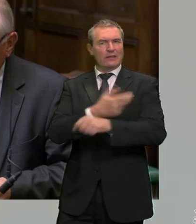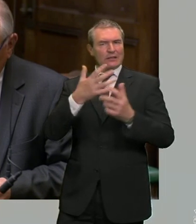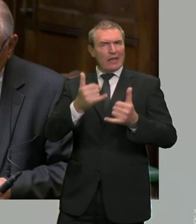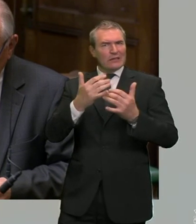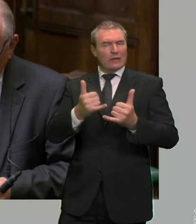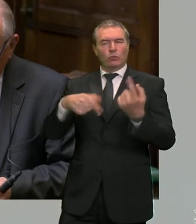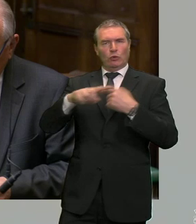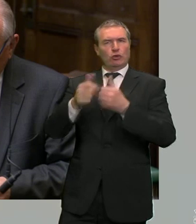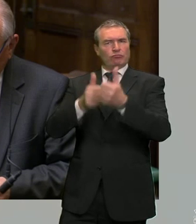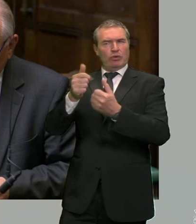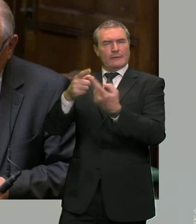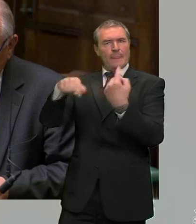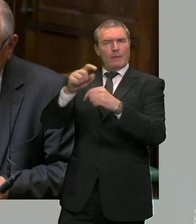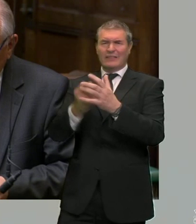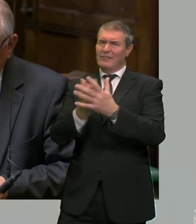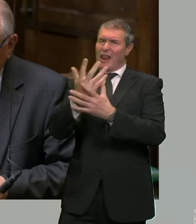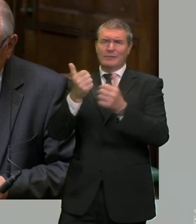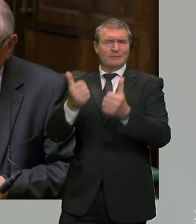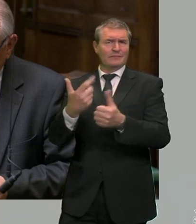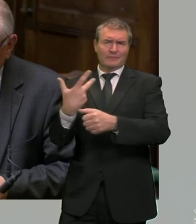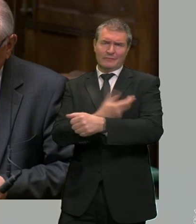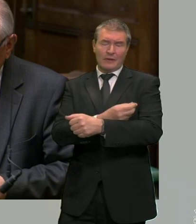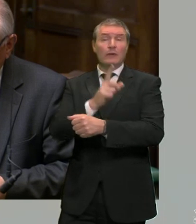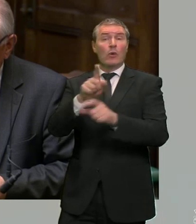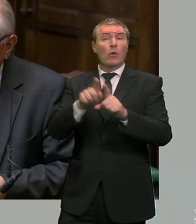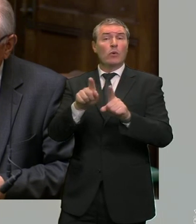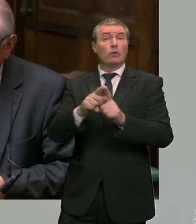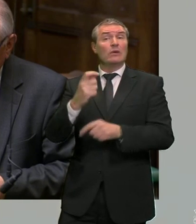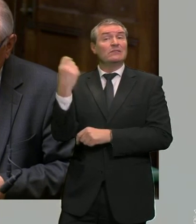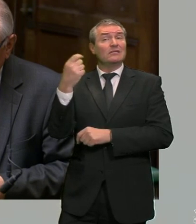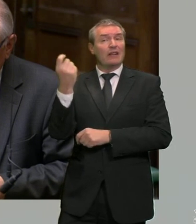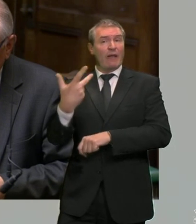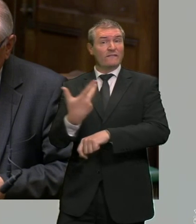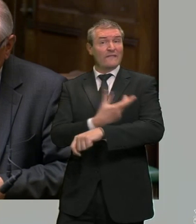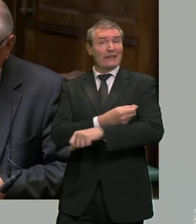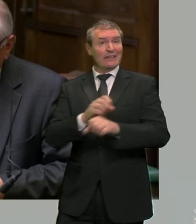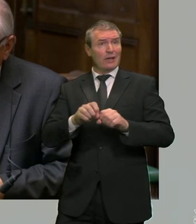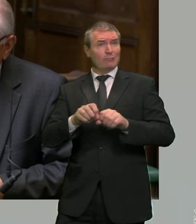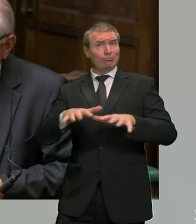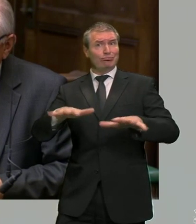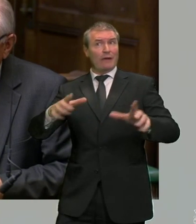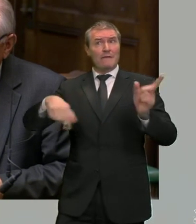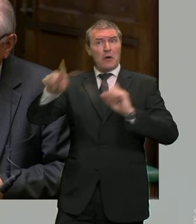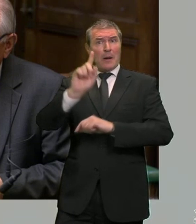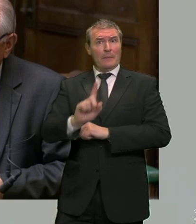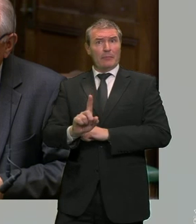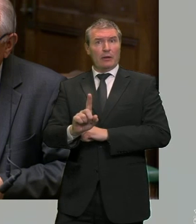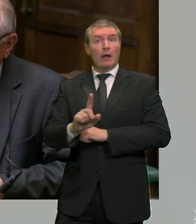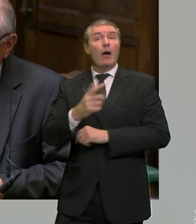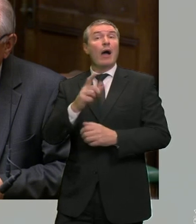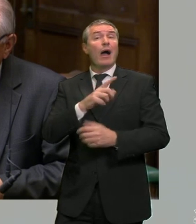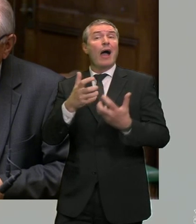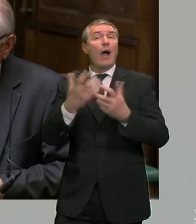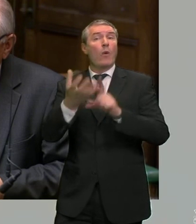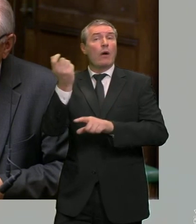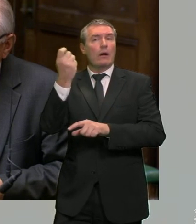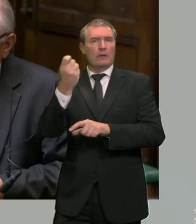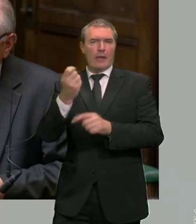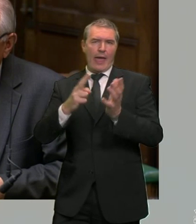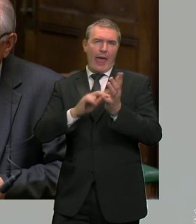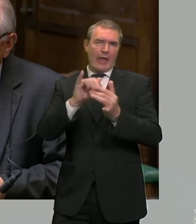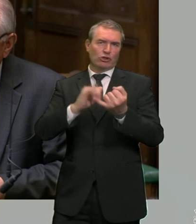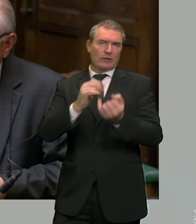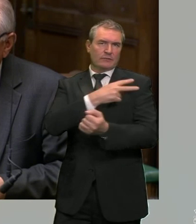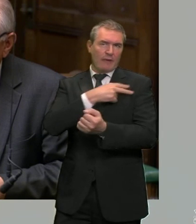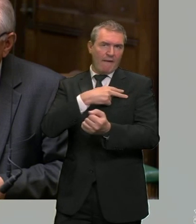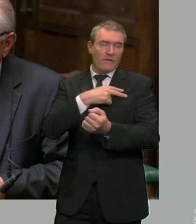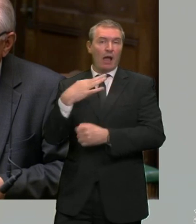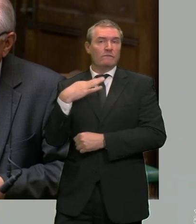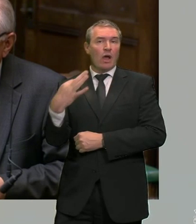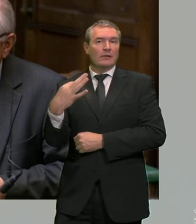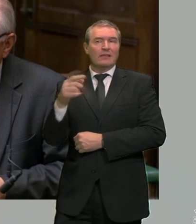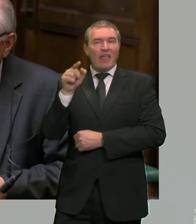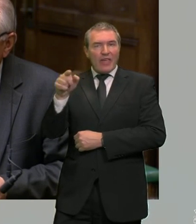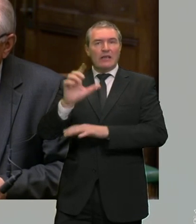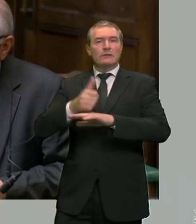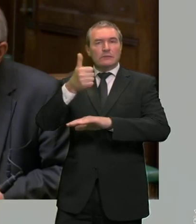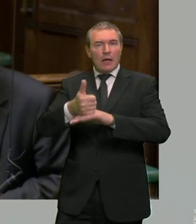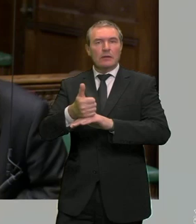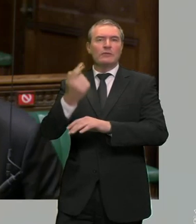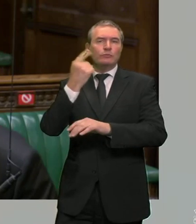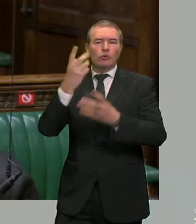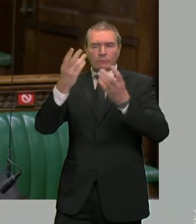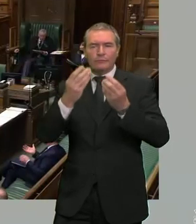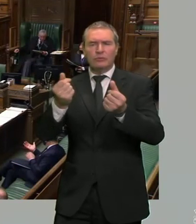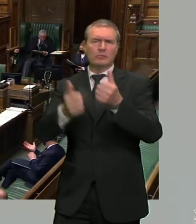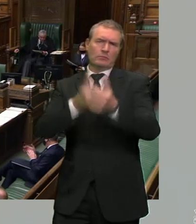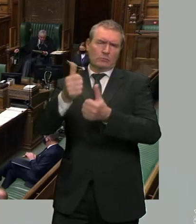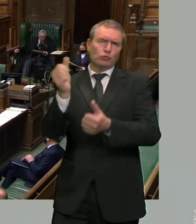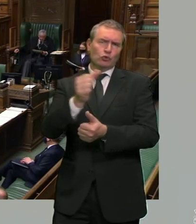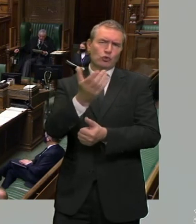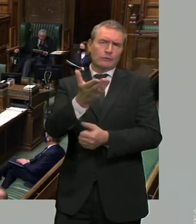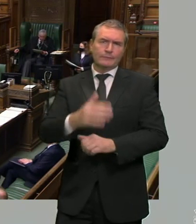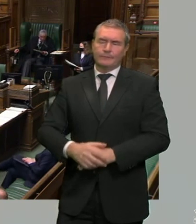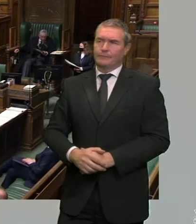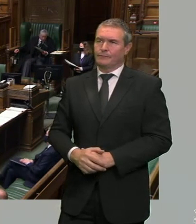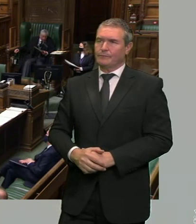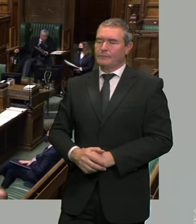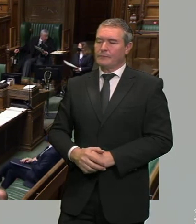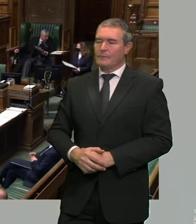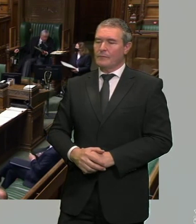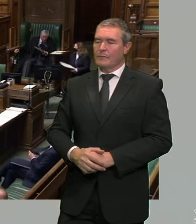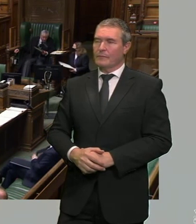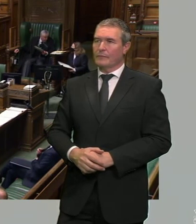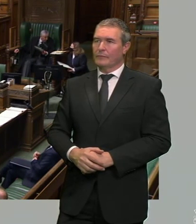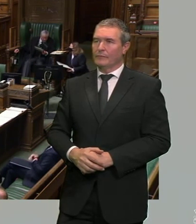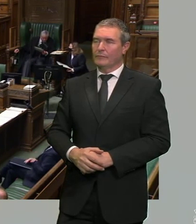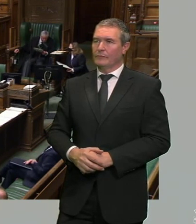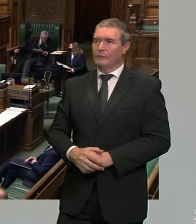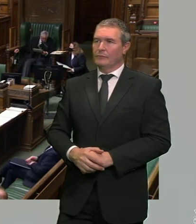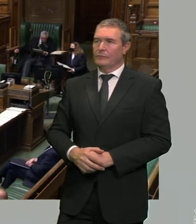Will my right honourable Friend also recognise that the successful roll-out of the vaccination programme has been based on the dedication of the NHS staff and the myriad volunteers who have made the process so easy for so many people?